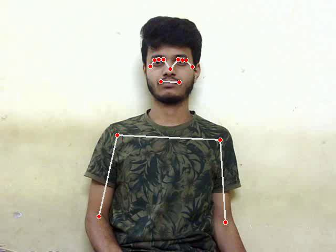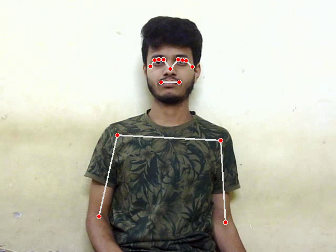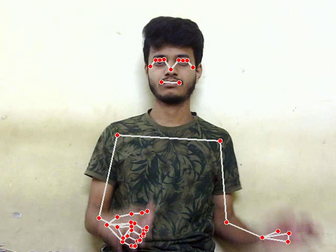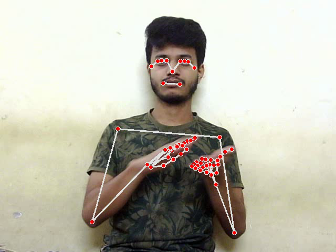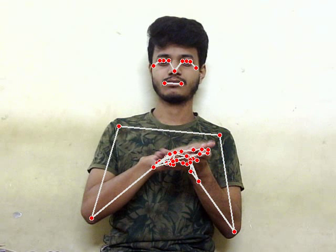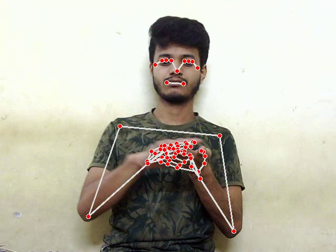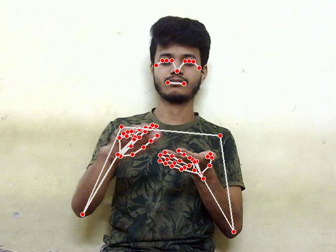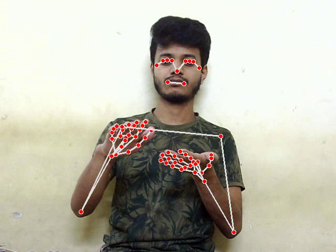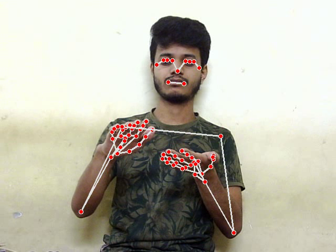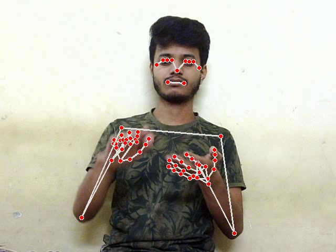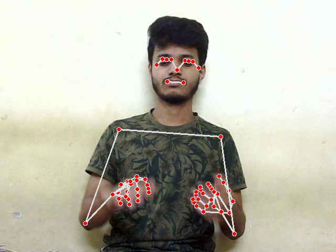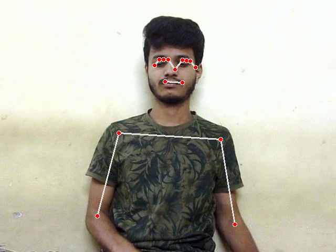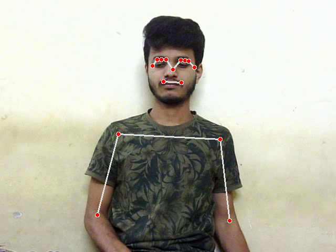nice